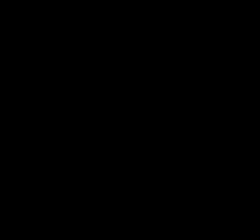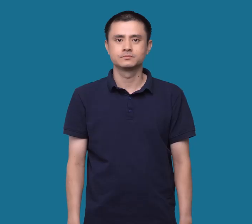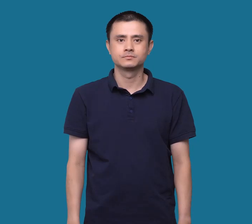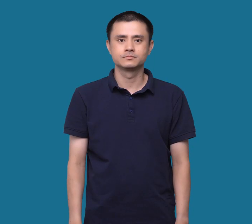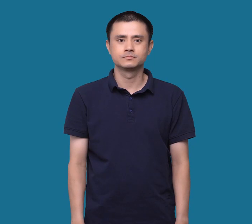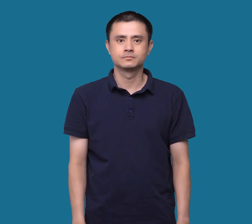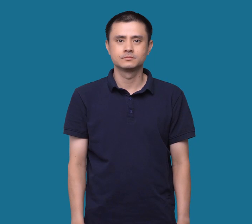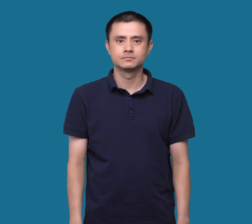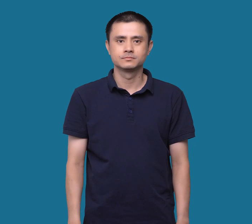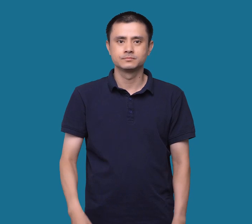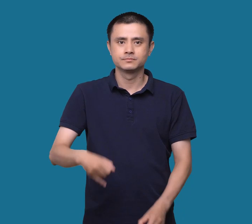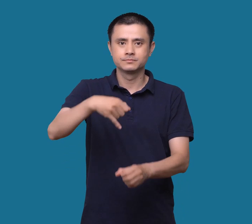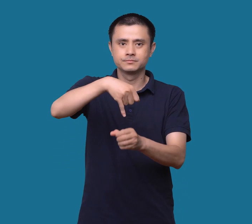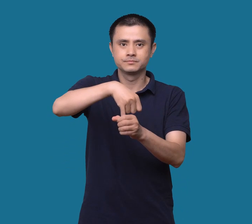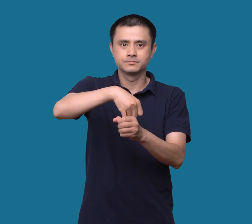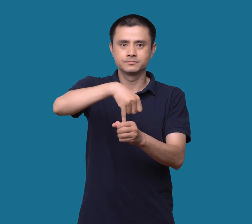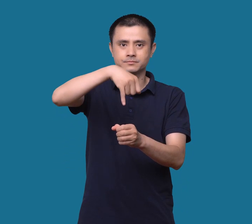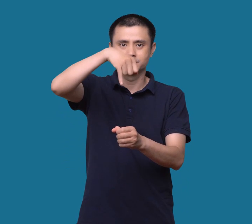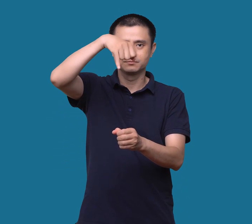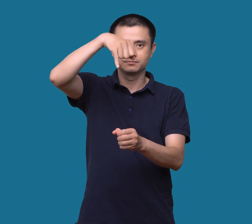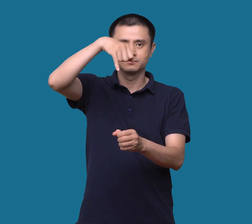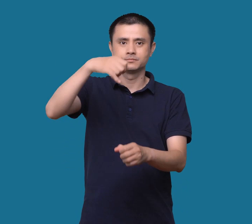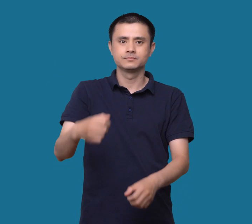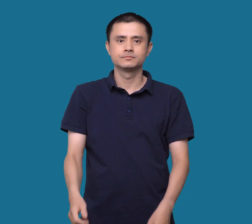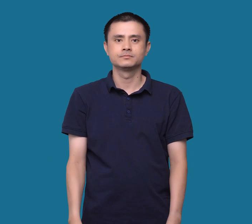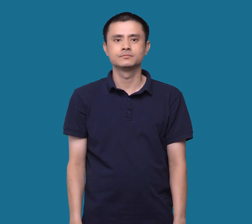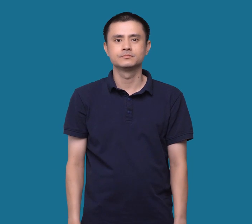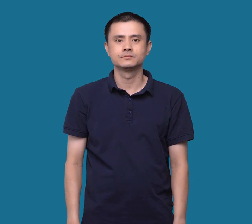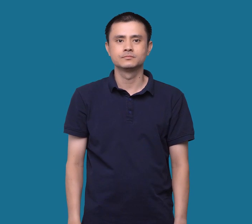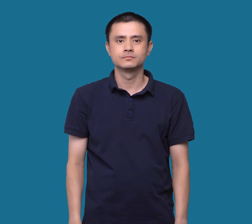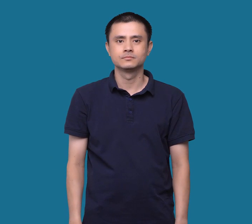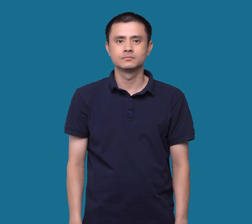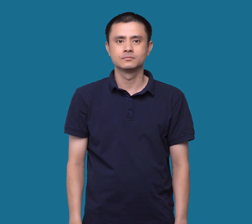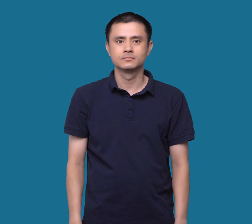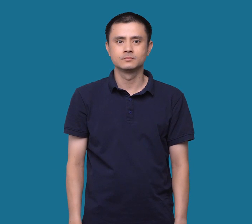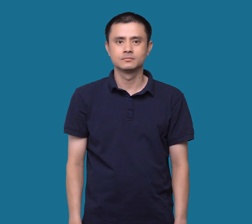tuỷ sống